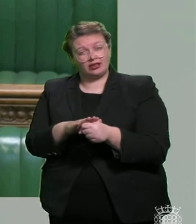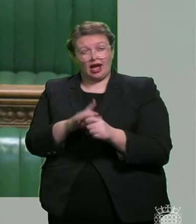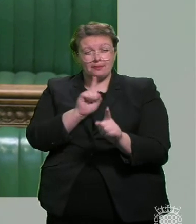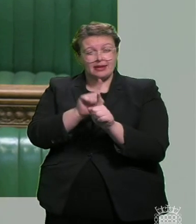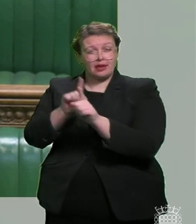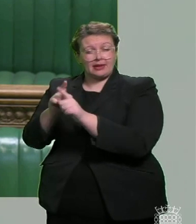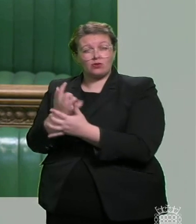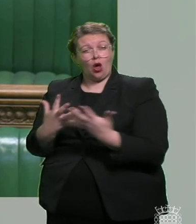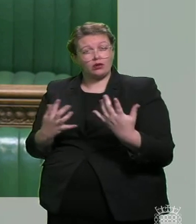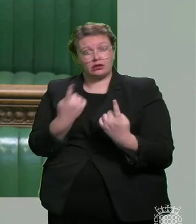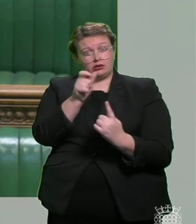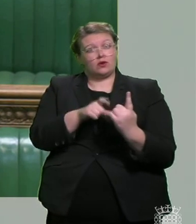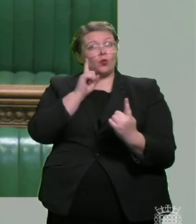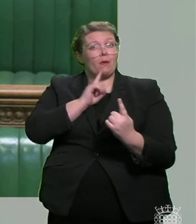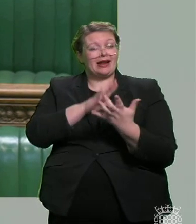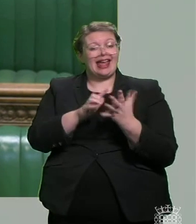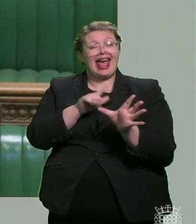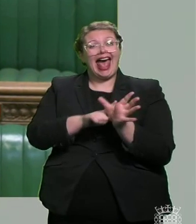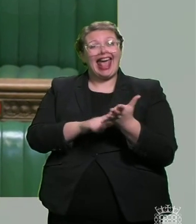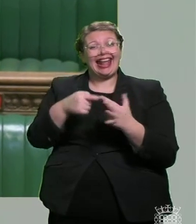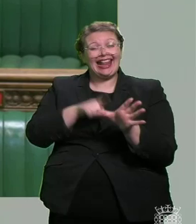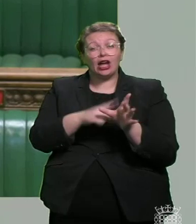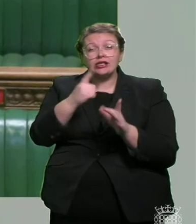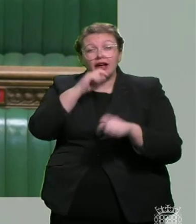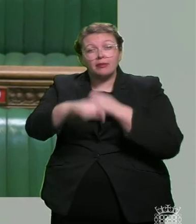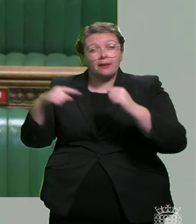She has already gone bankrupt, Prime Minister. She is 27.